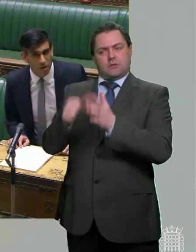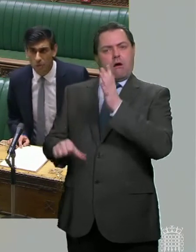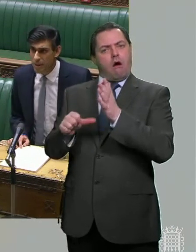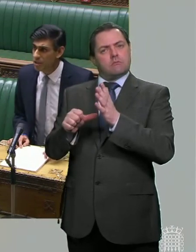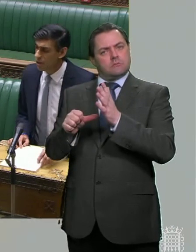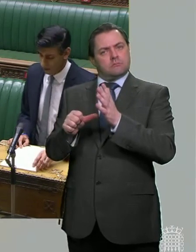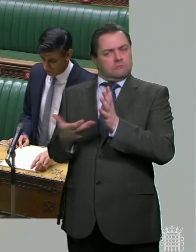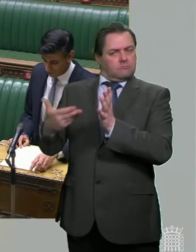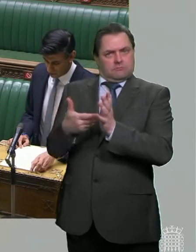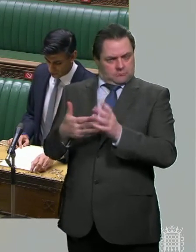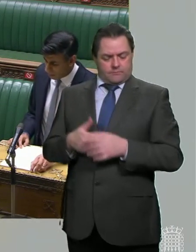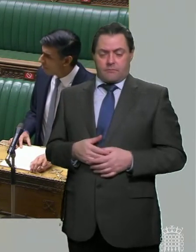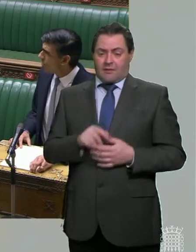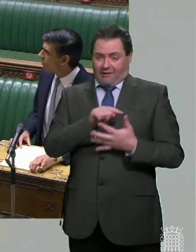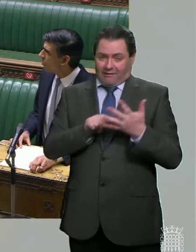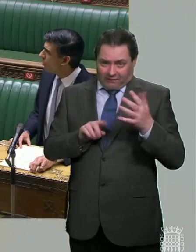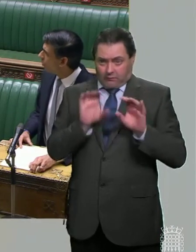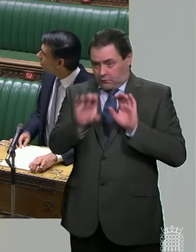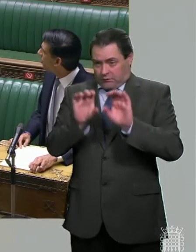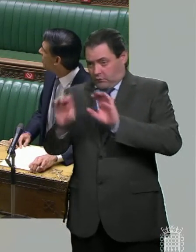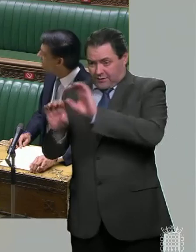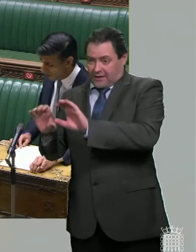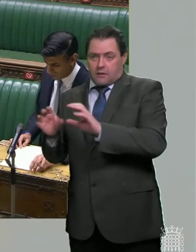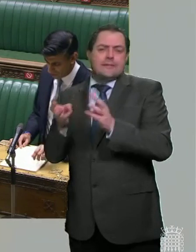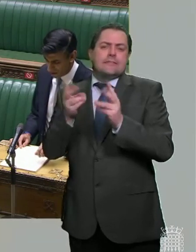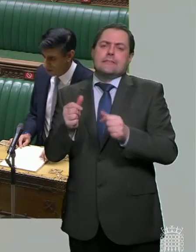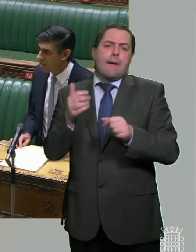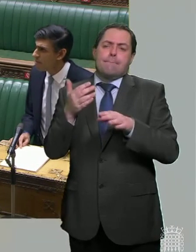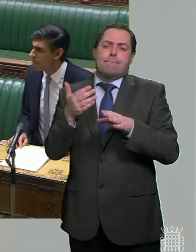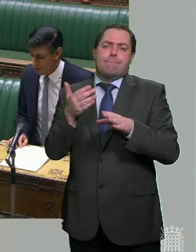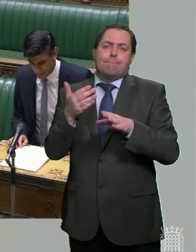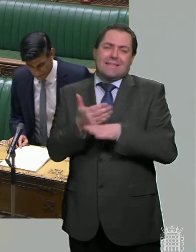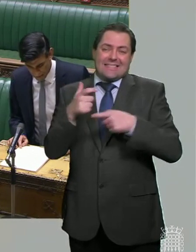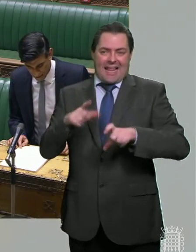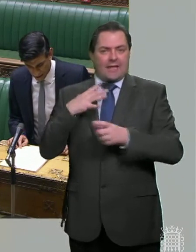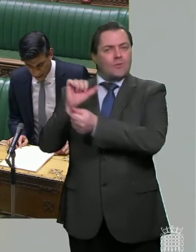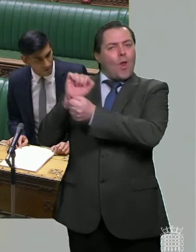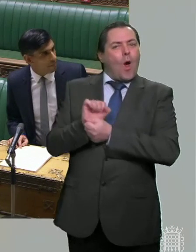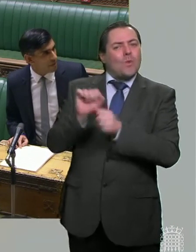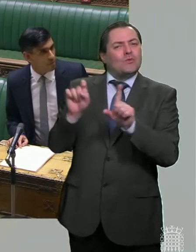Even with the new restart grants, some businesses will also need loans to see them through.